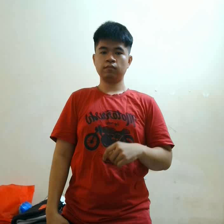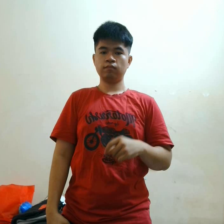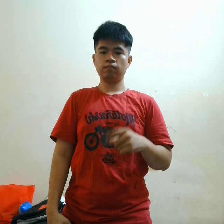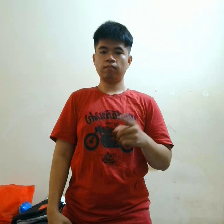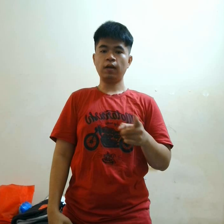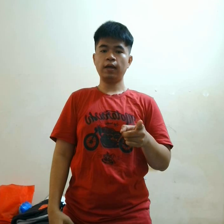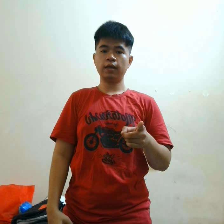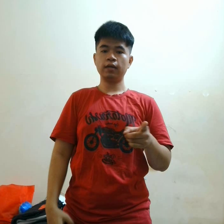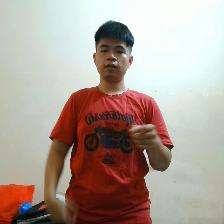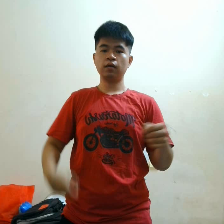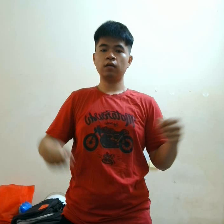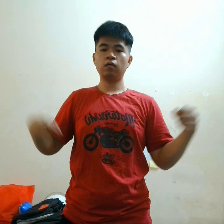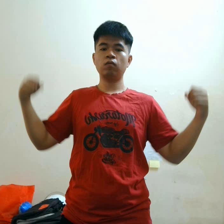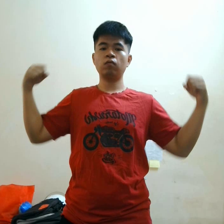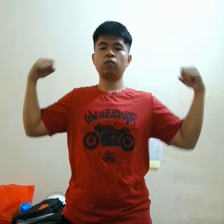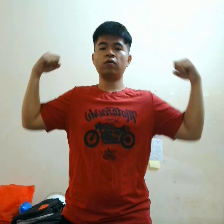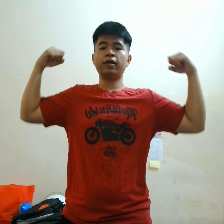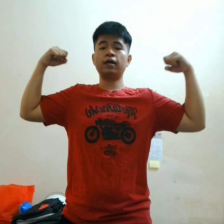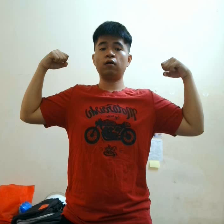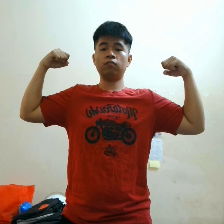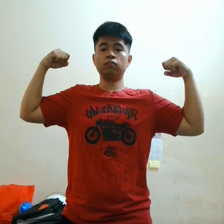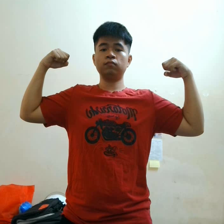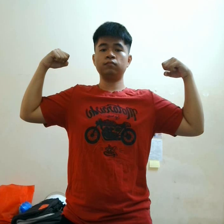ban khoe khong